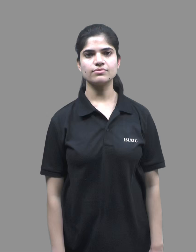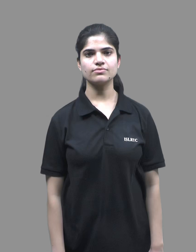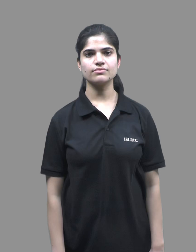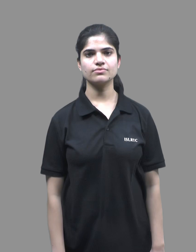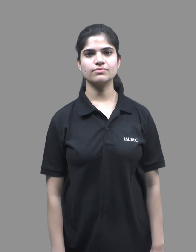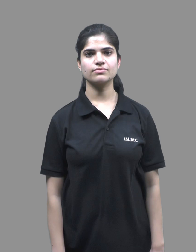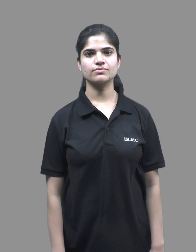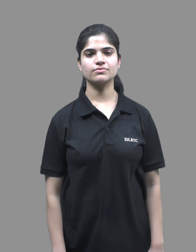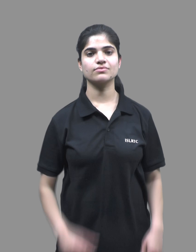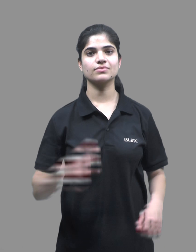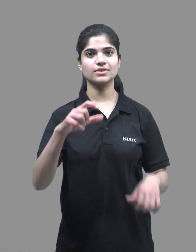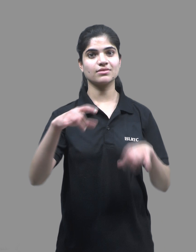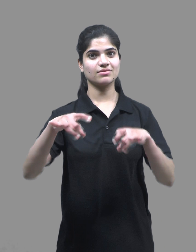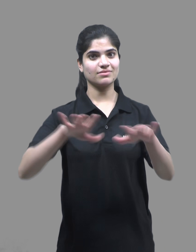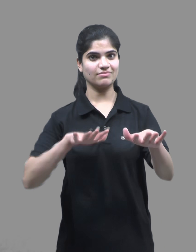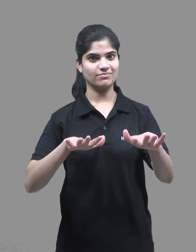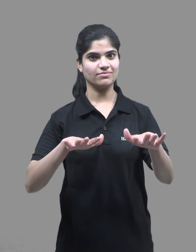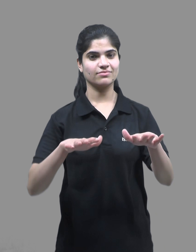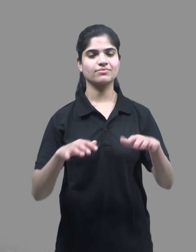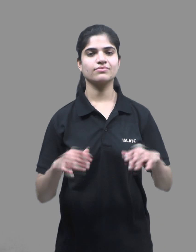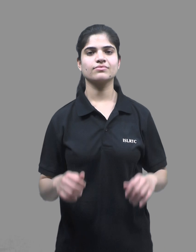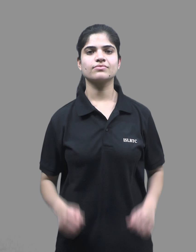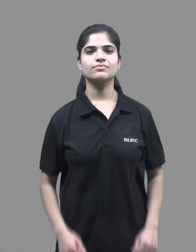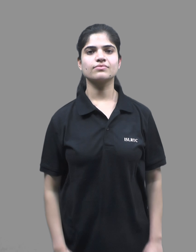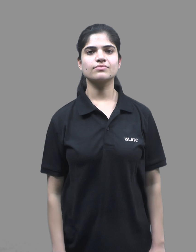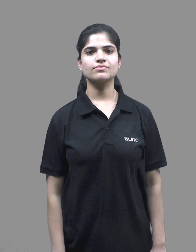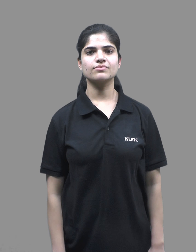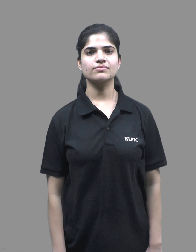City